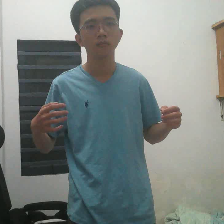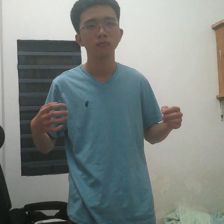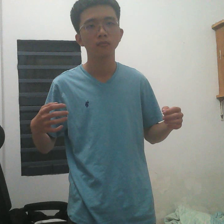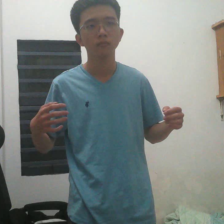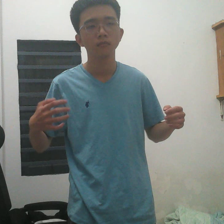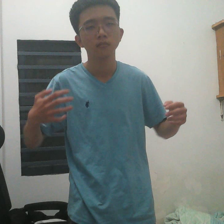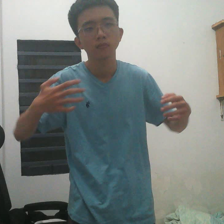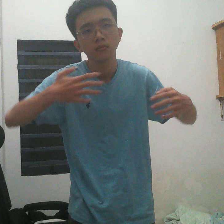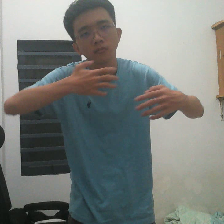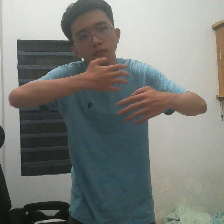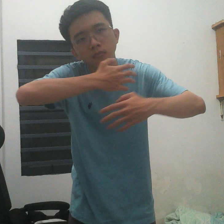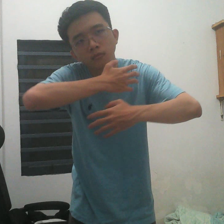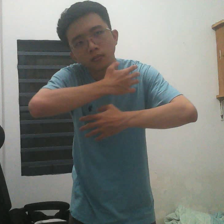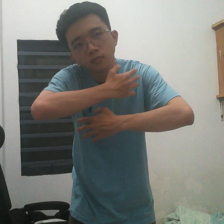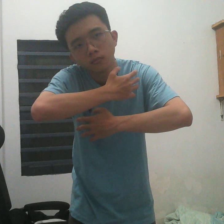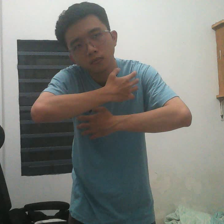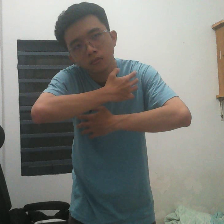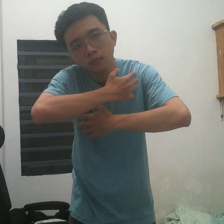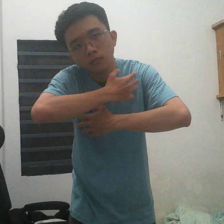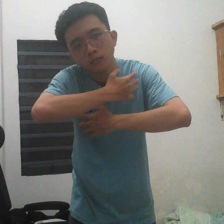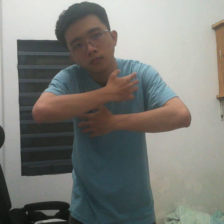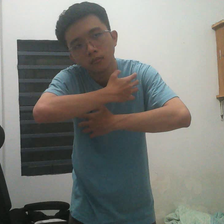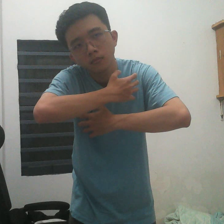om